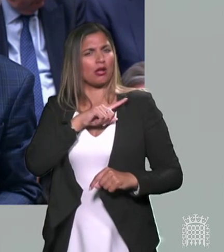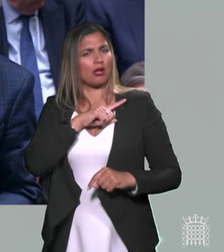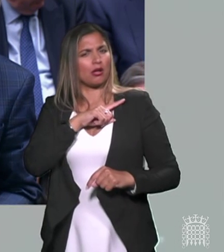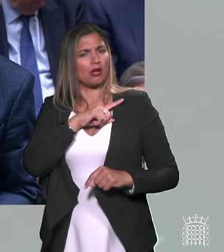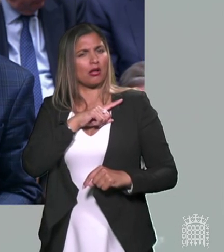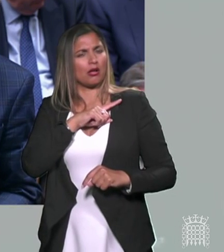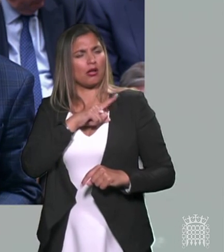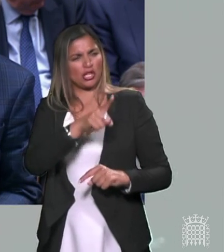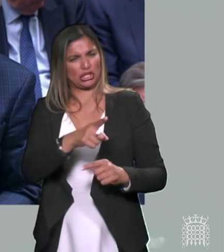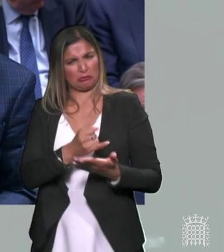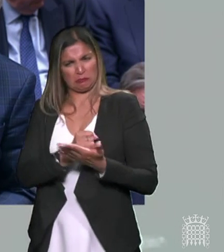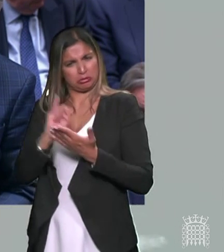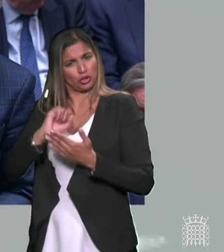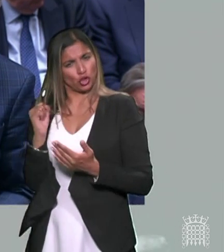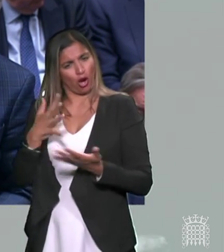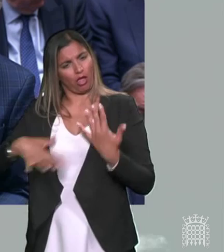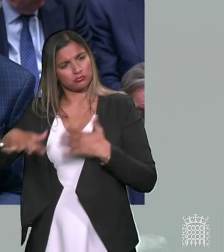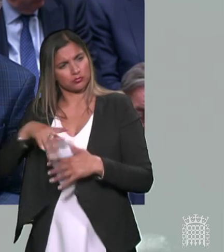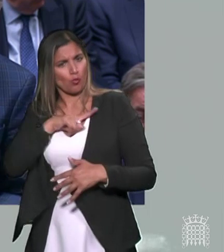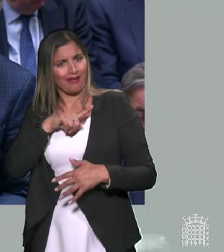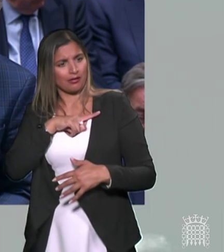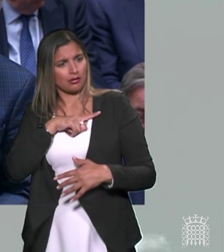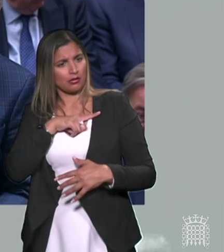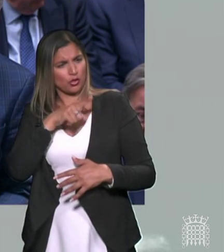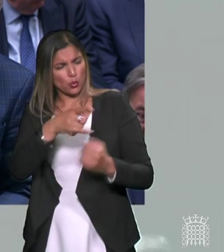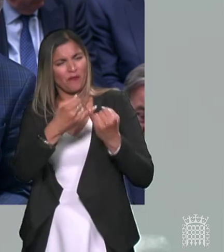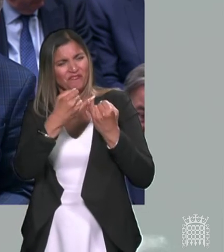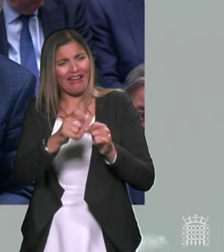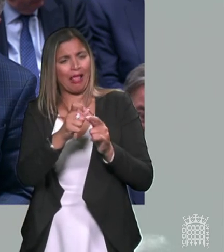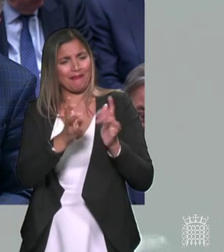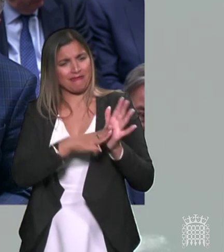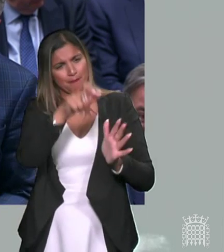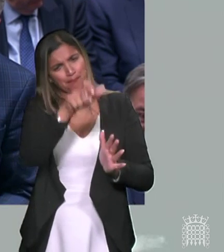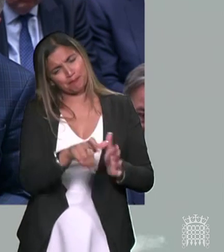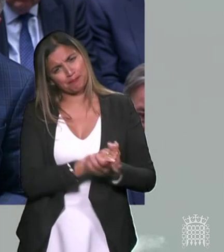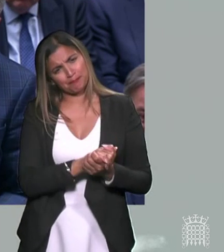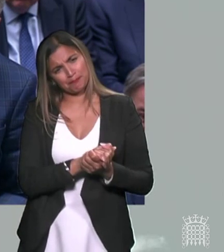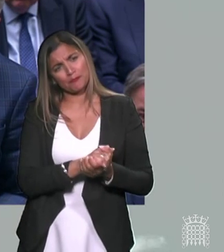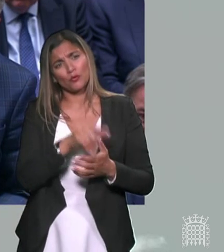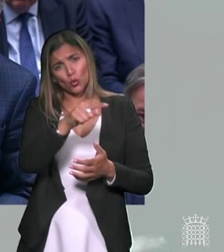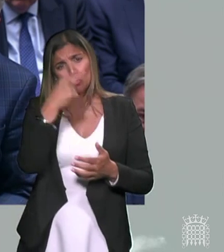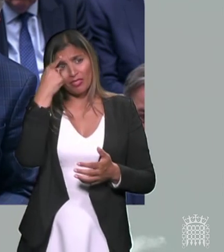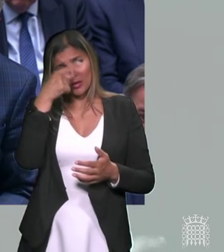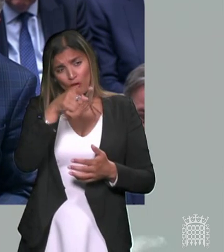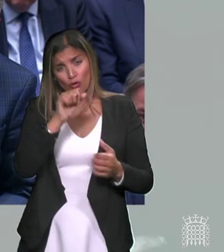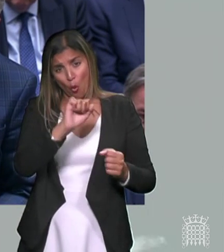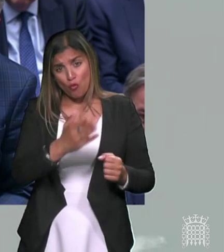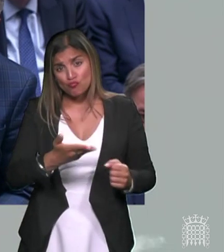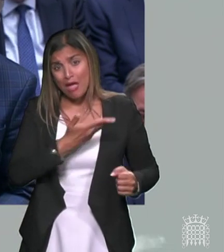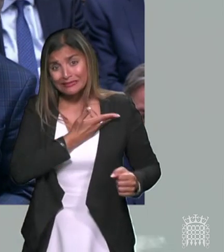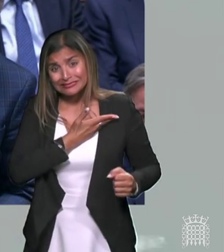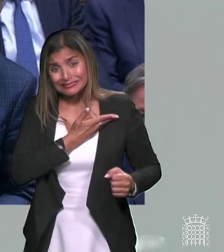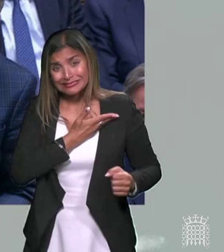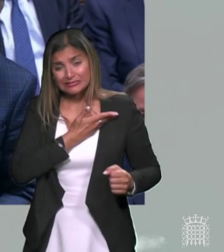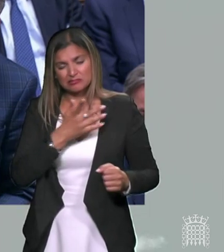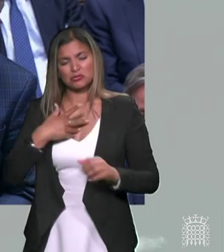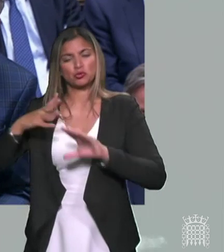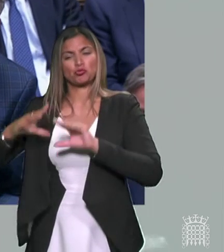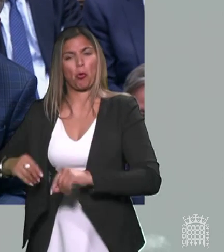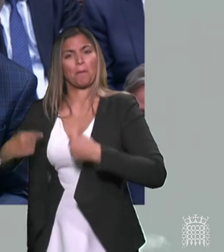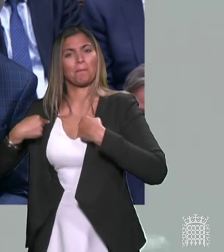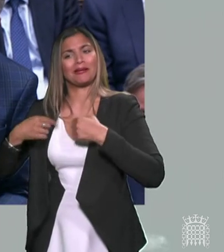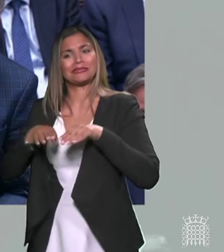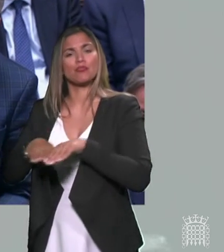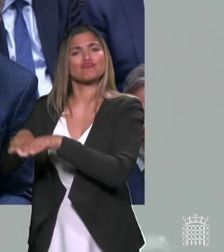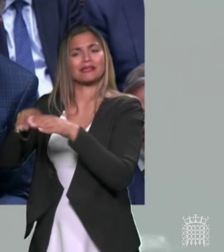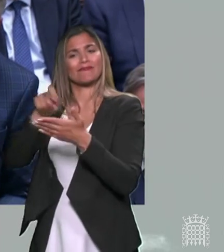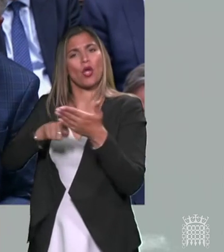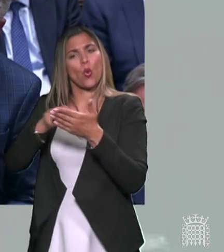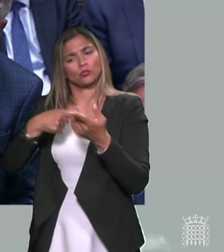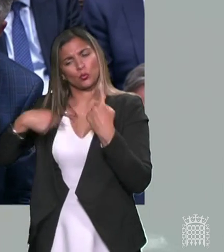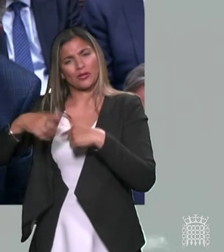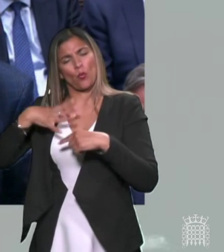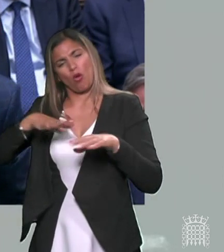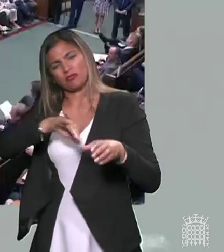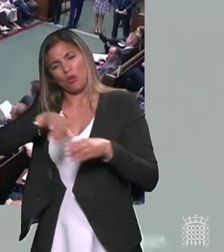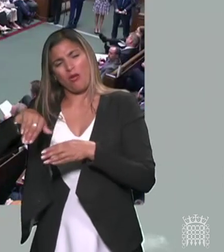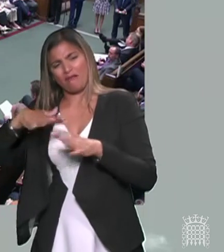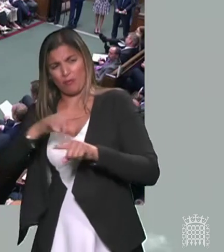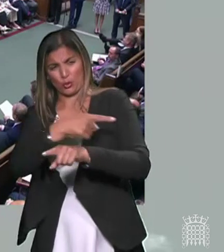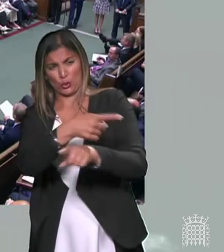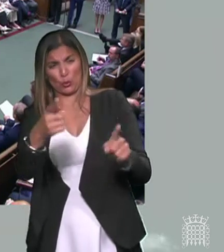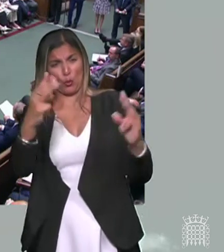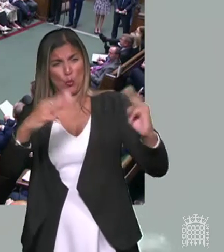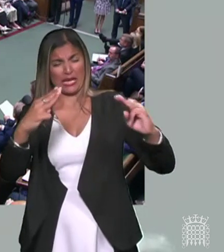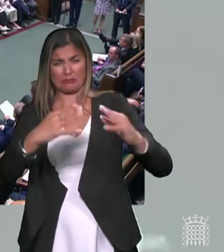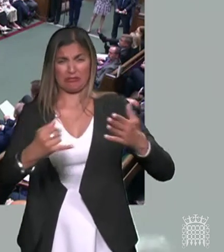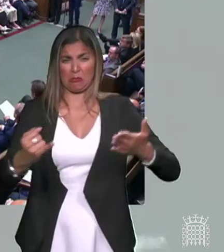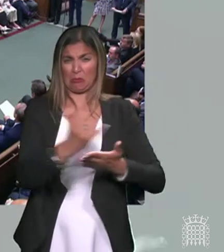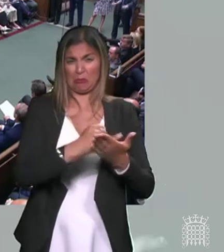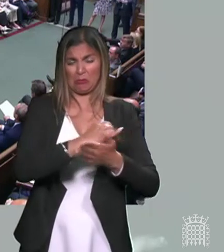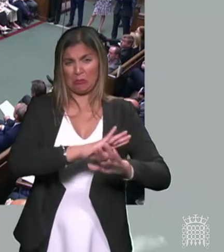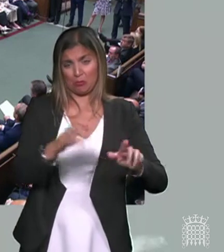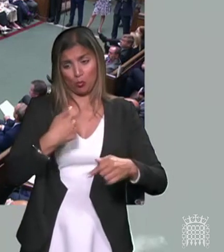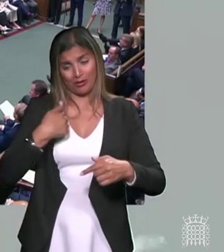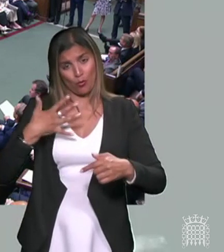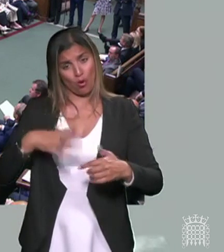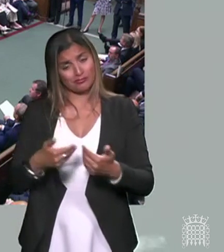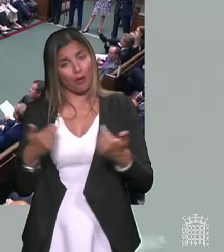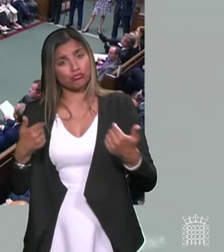Given his anti-Scottish views and his abject failure as a Prime Minister, why does he think he has the right to try to block a democratic vote for Scotland to choose its future away from this corrupt Westminster?